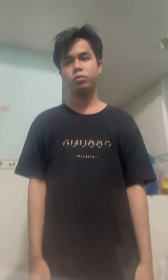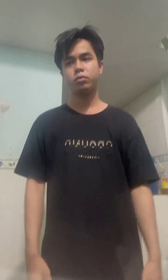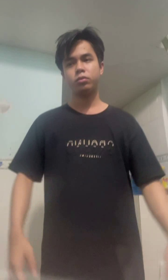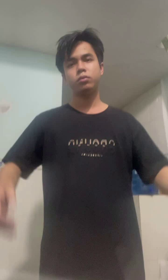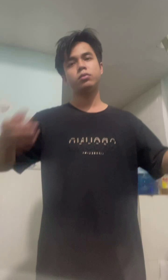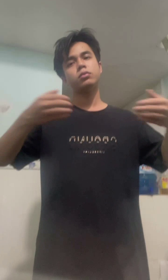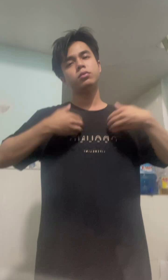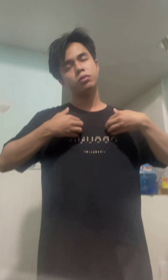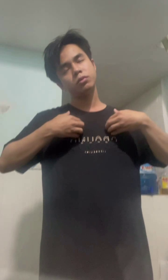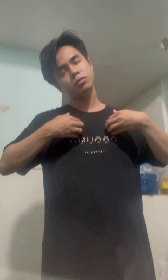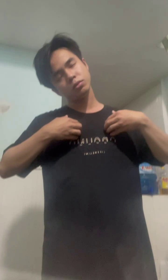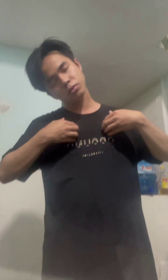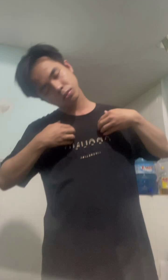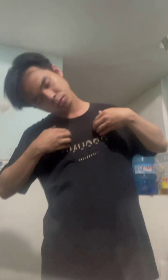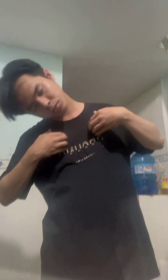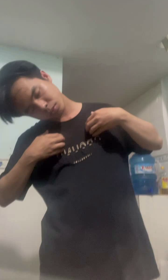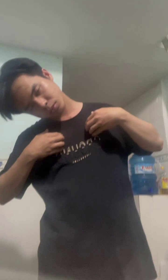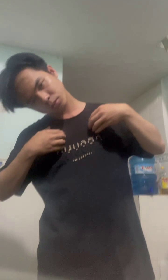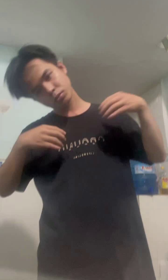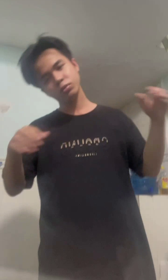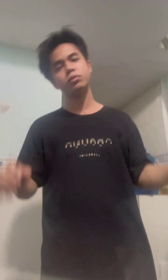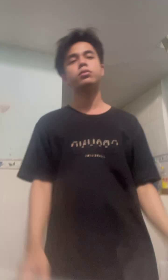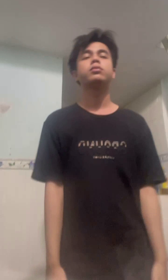met moi